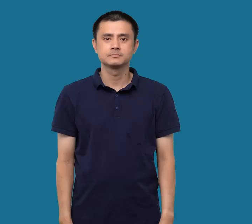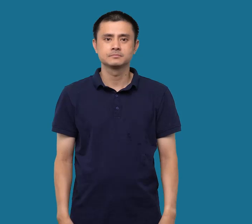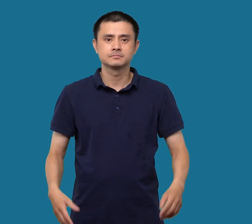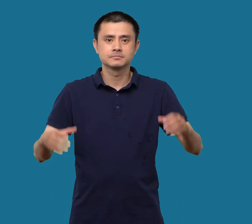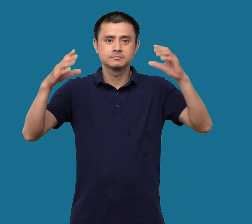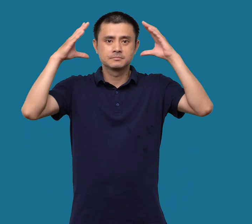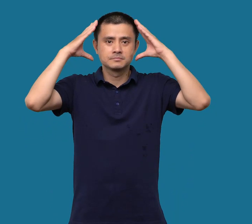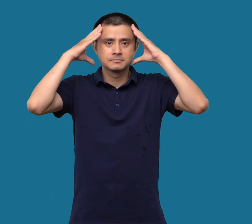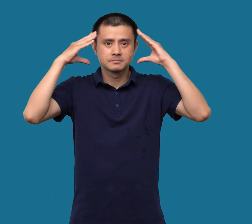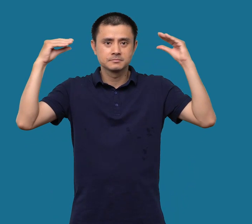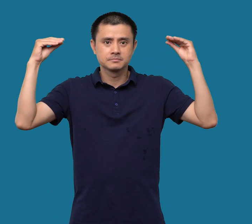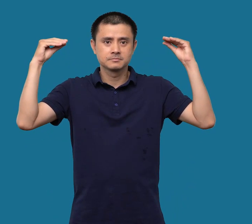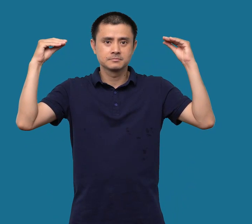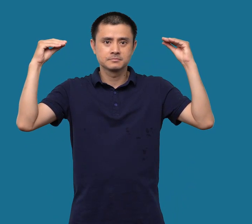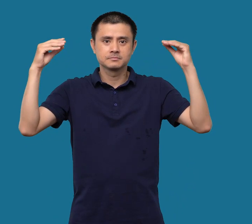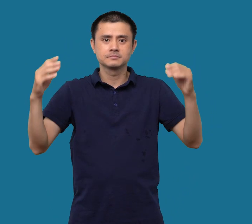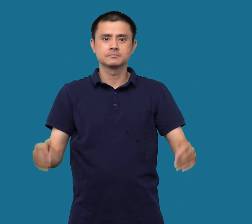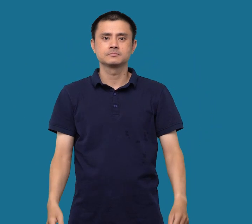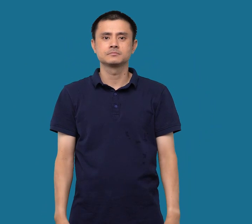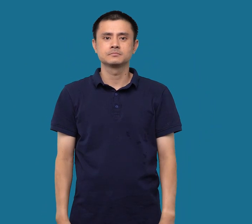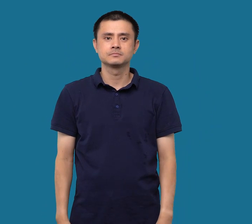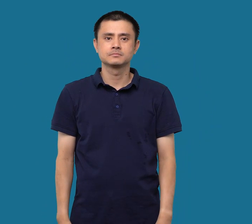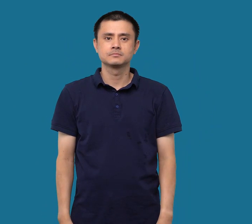Hà Lan (nước Hà Lan)